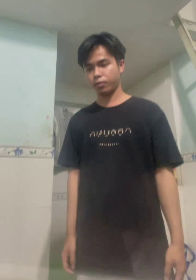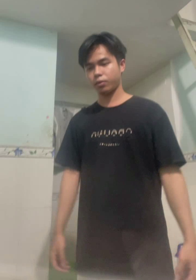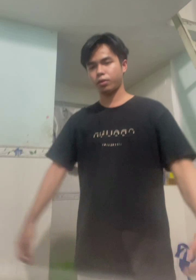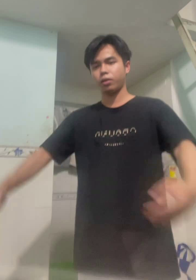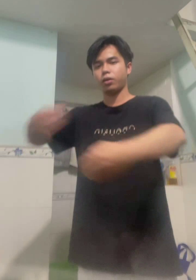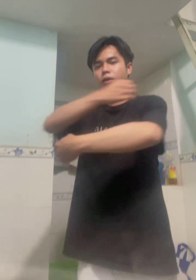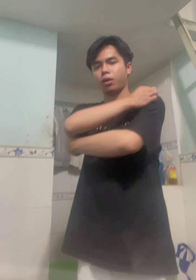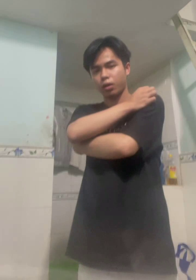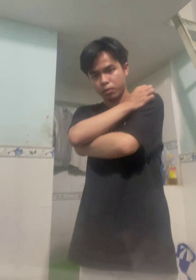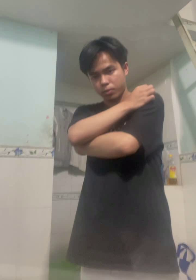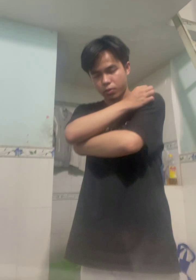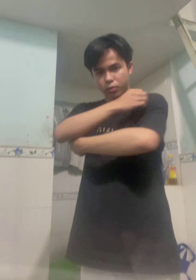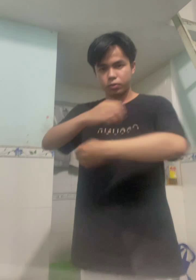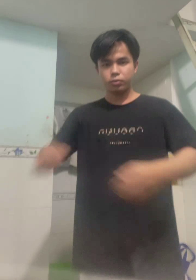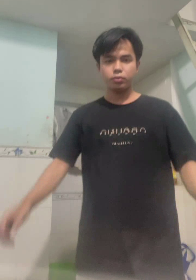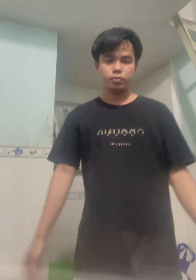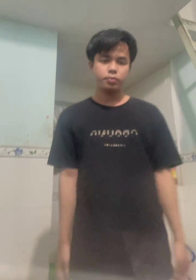om